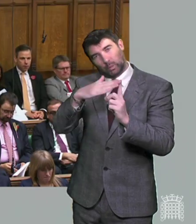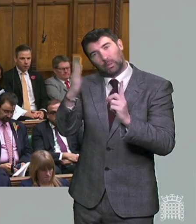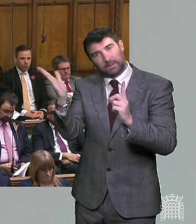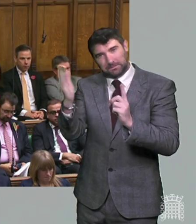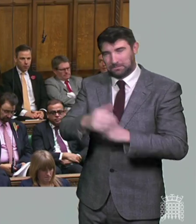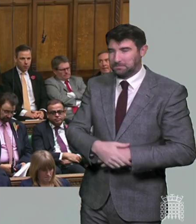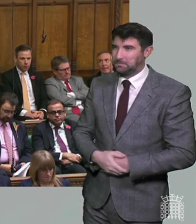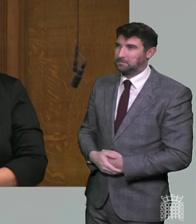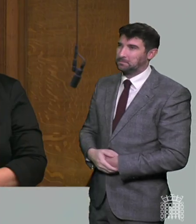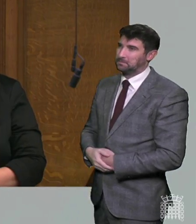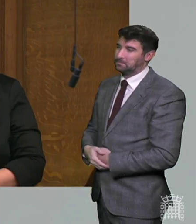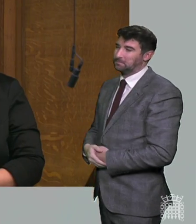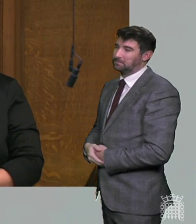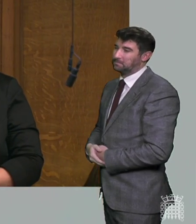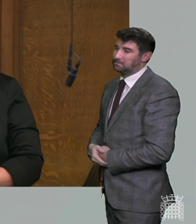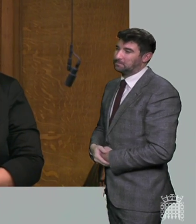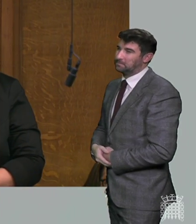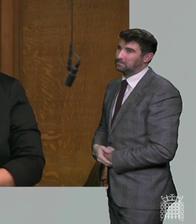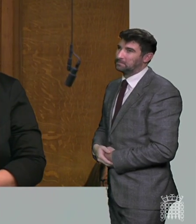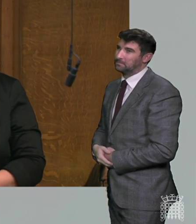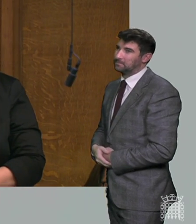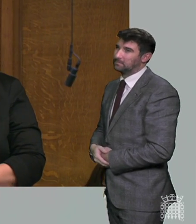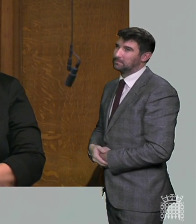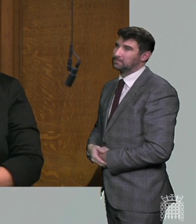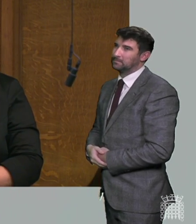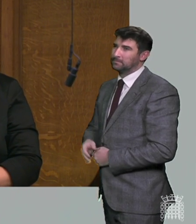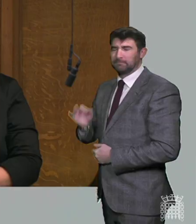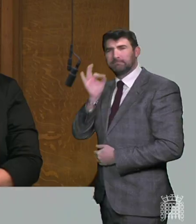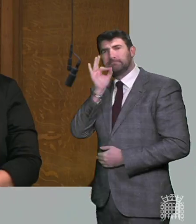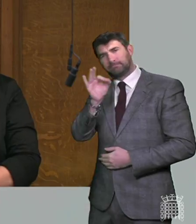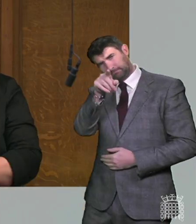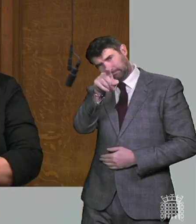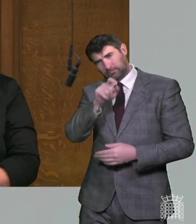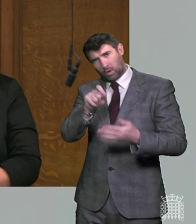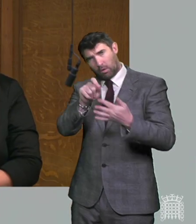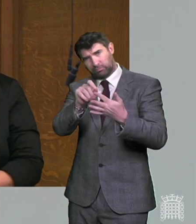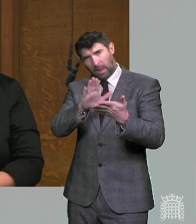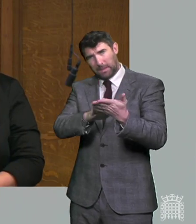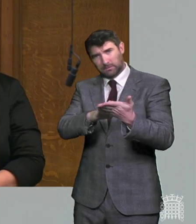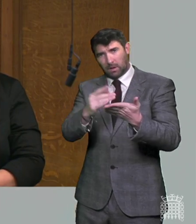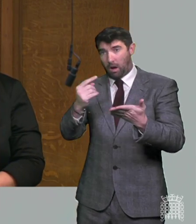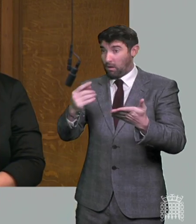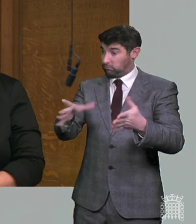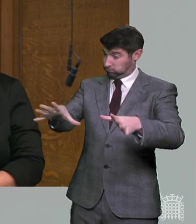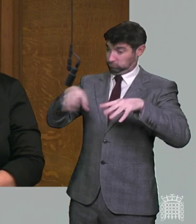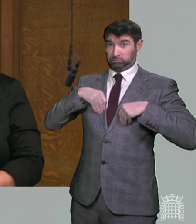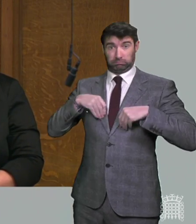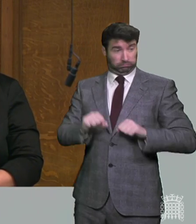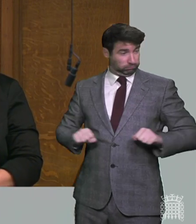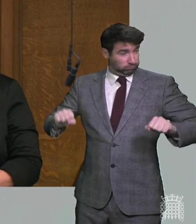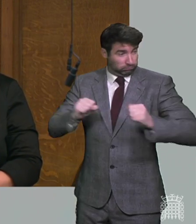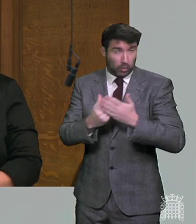The Prime Minister promised integrity, professionalism and accountability in Government. His Home Secretary has leaked information, is overseeing chaos in the Home Office and has broken the law.